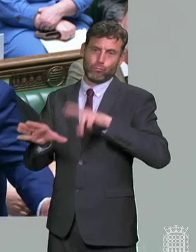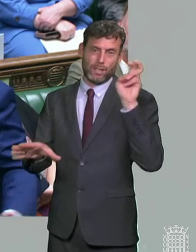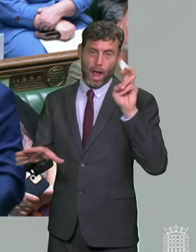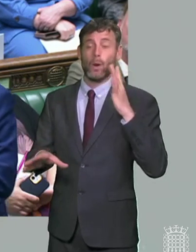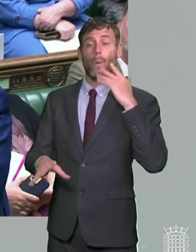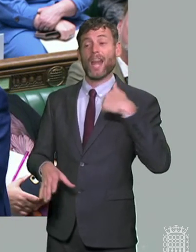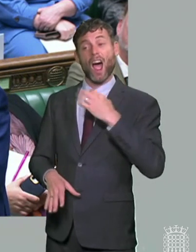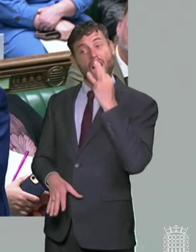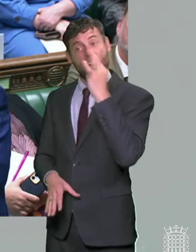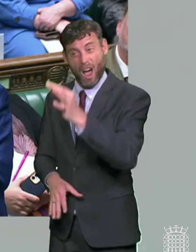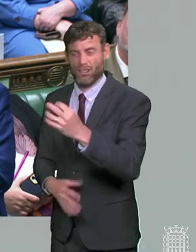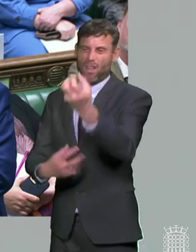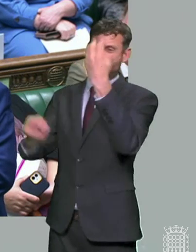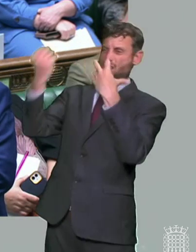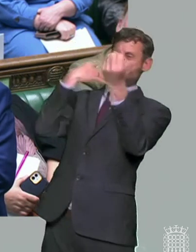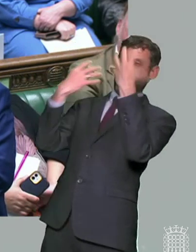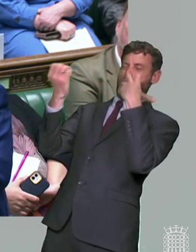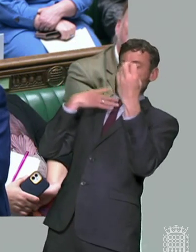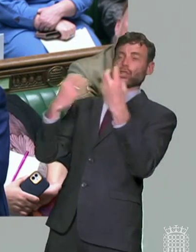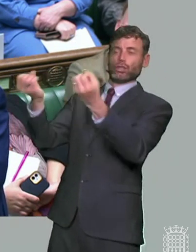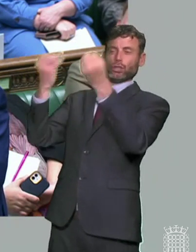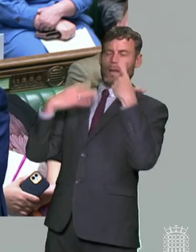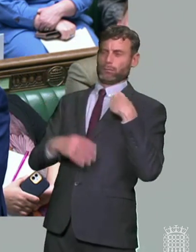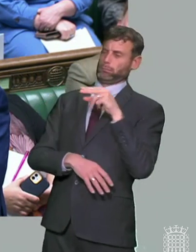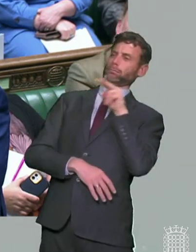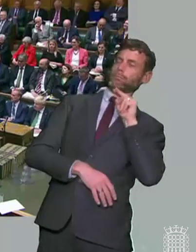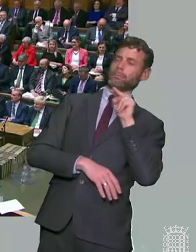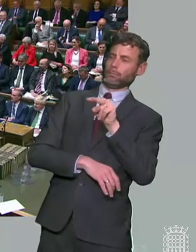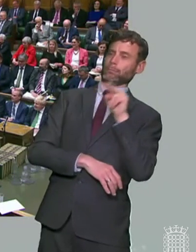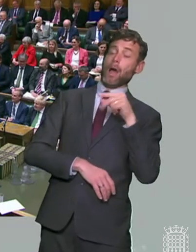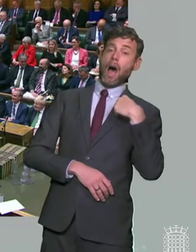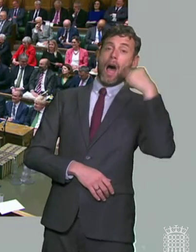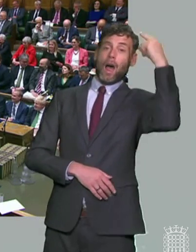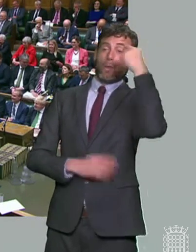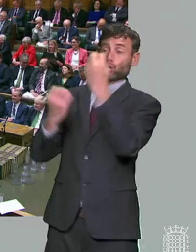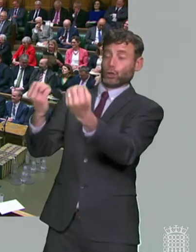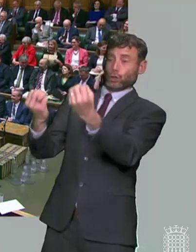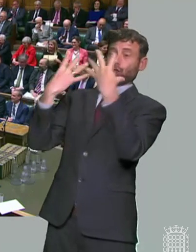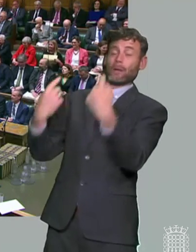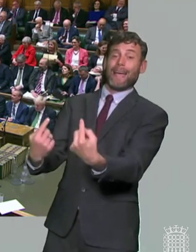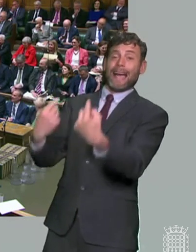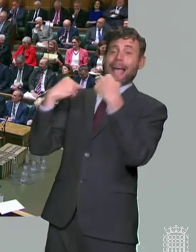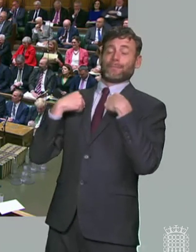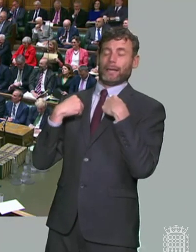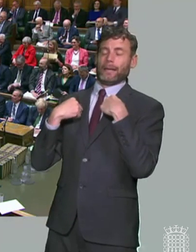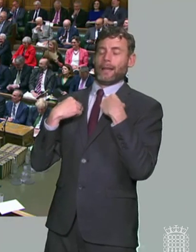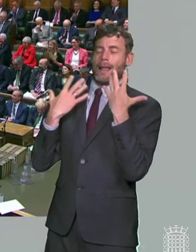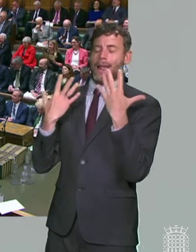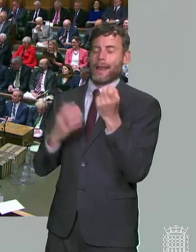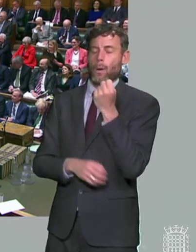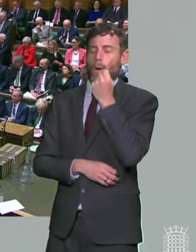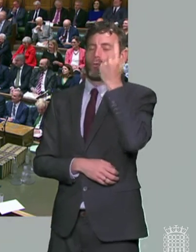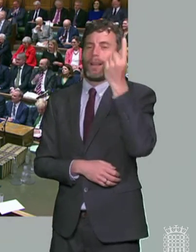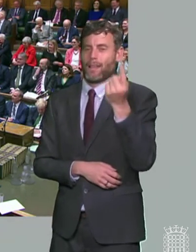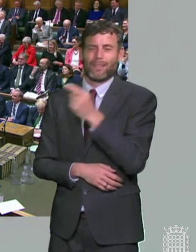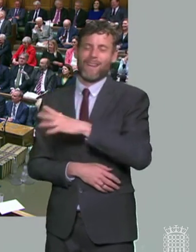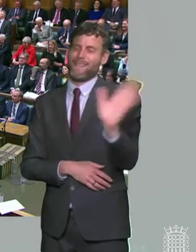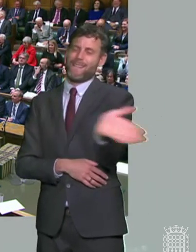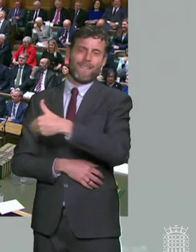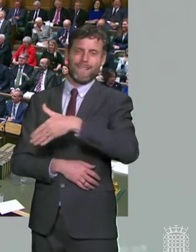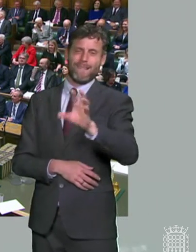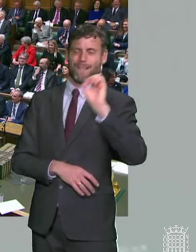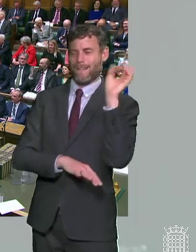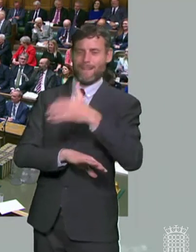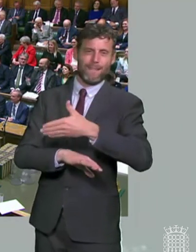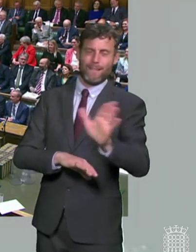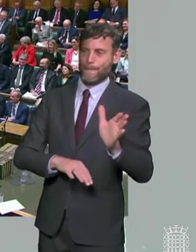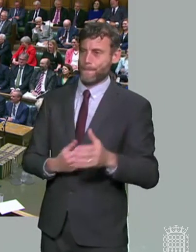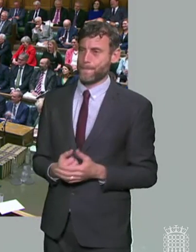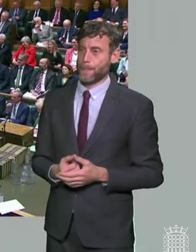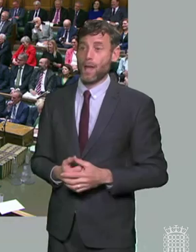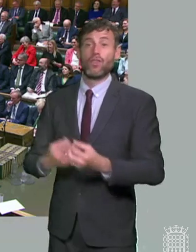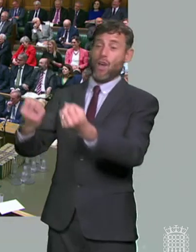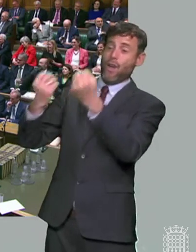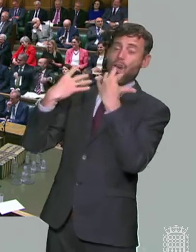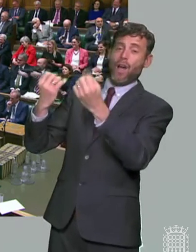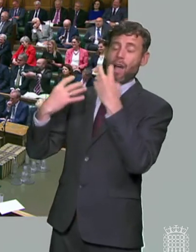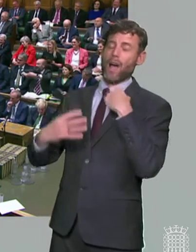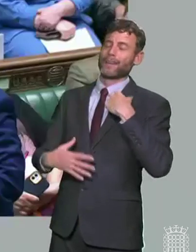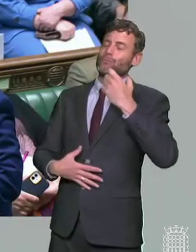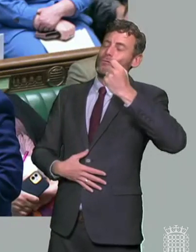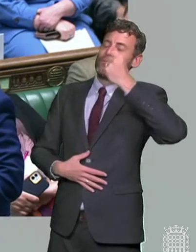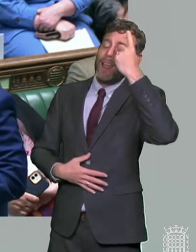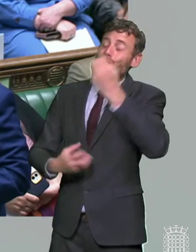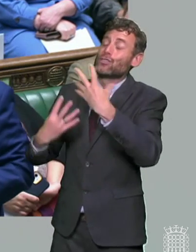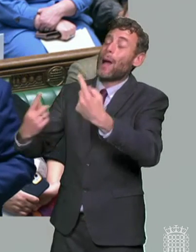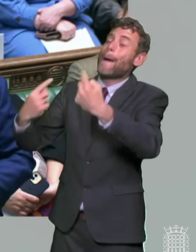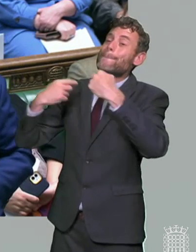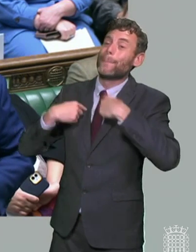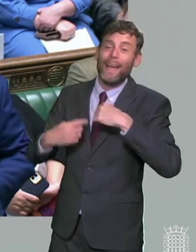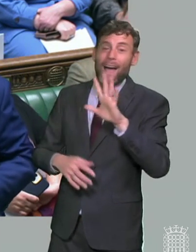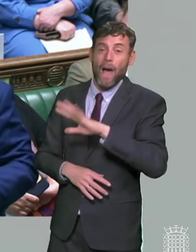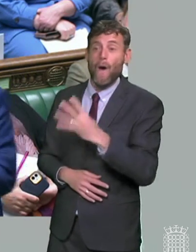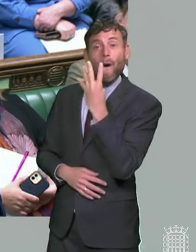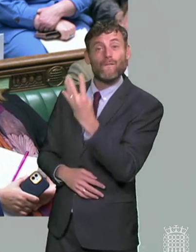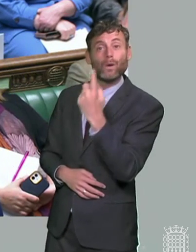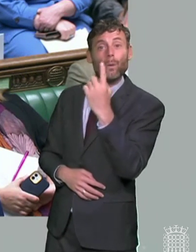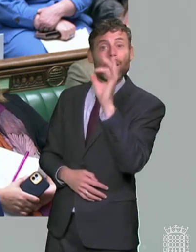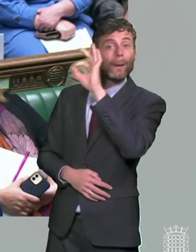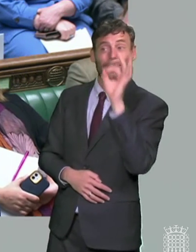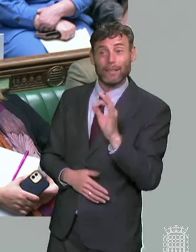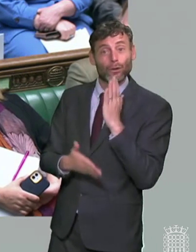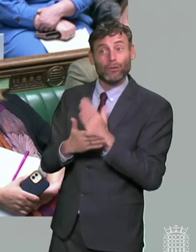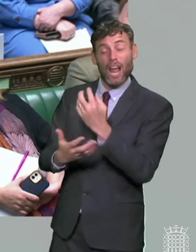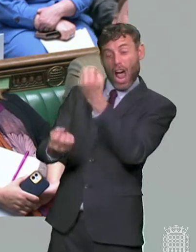I thought that they were trying to shout me down——but all this time it turns out that 41% of them have been cheering me on! Let us be clear.